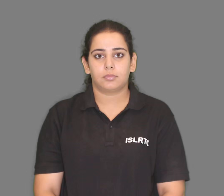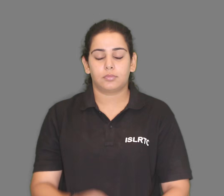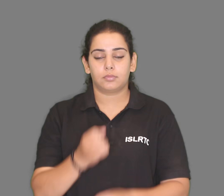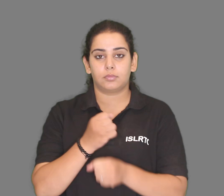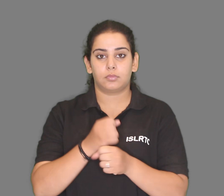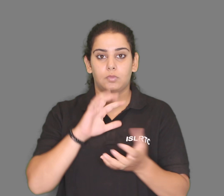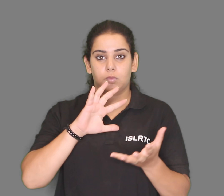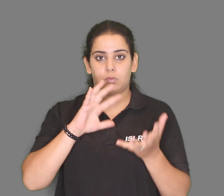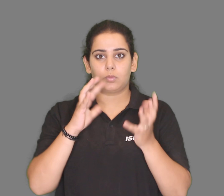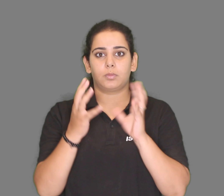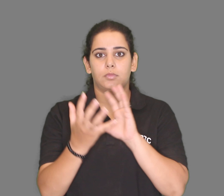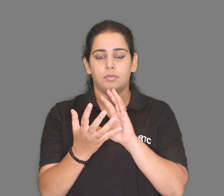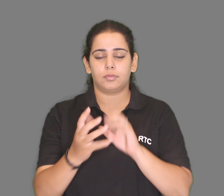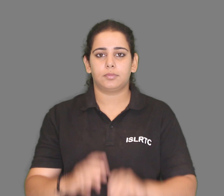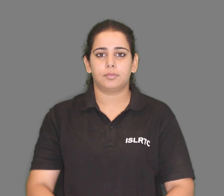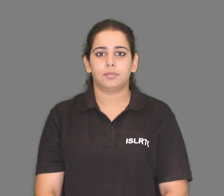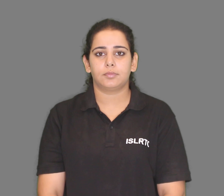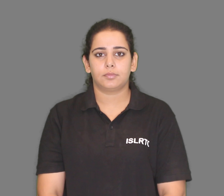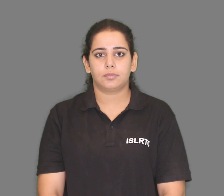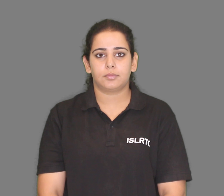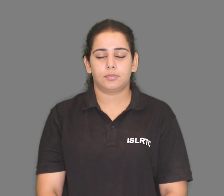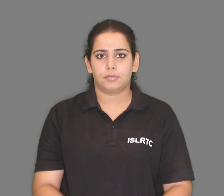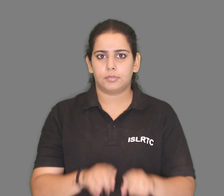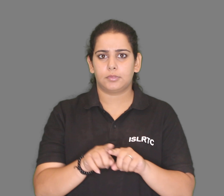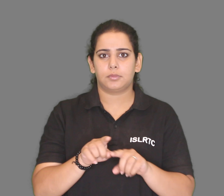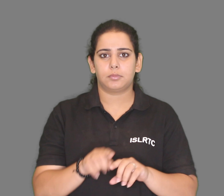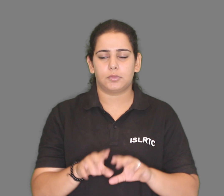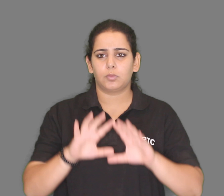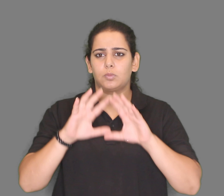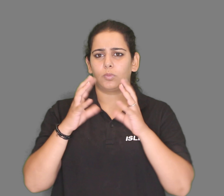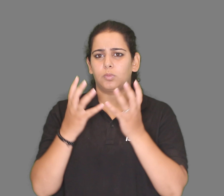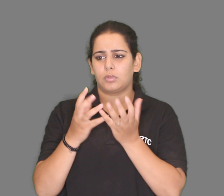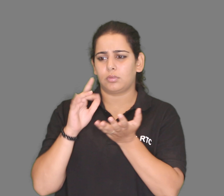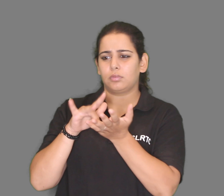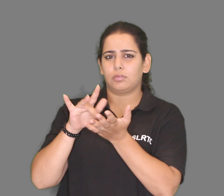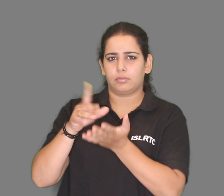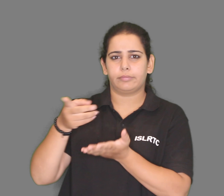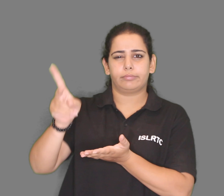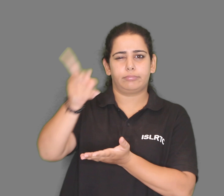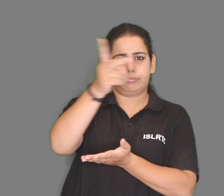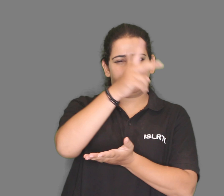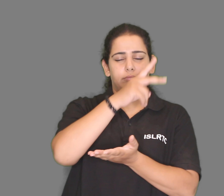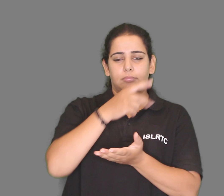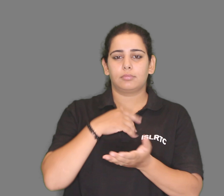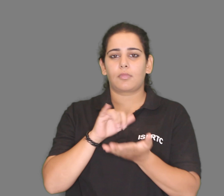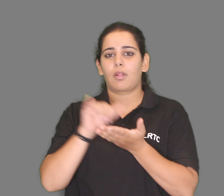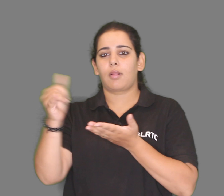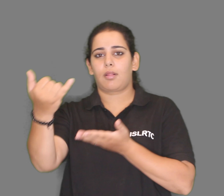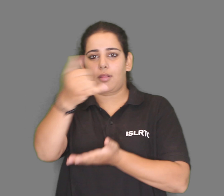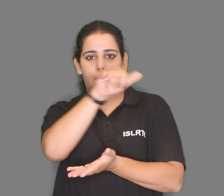Global Of, relating to, or involving